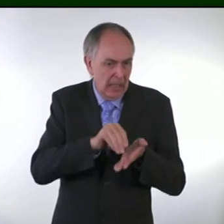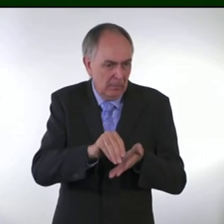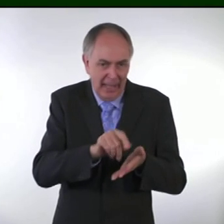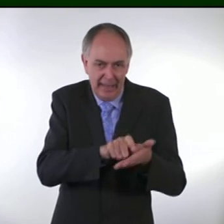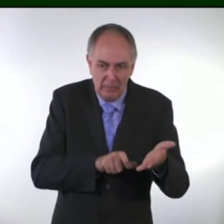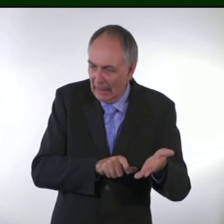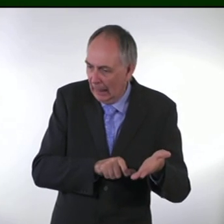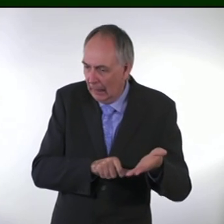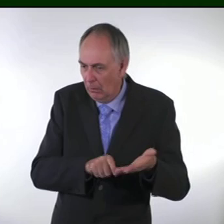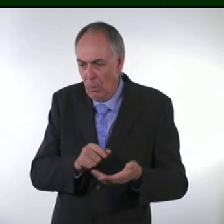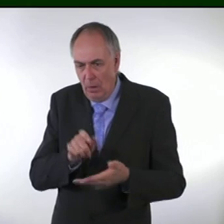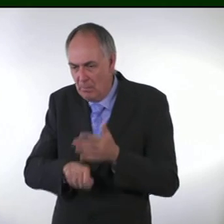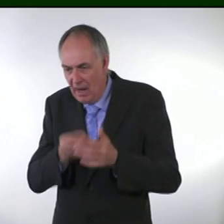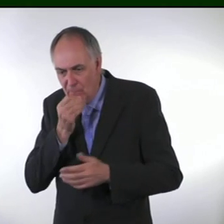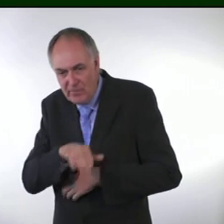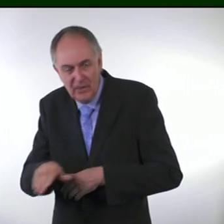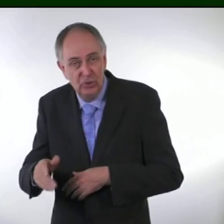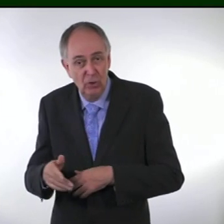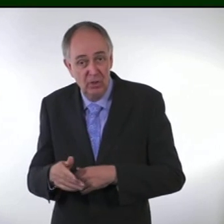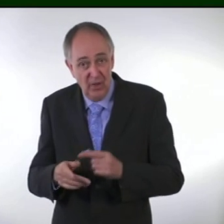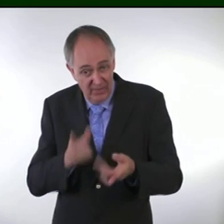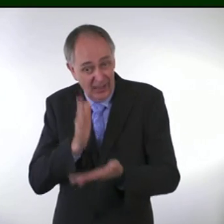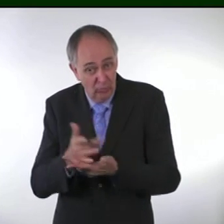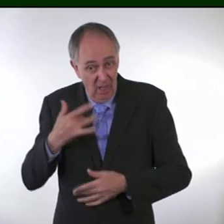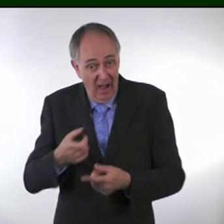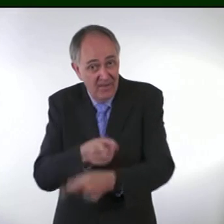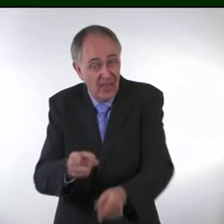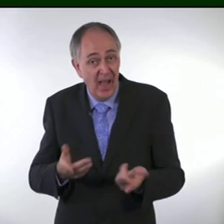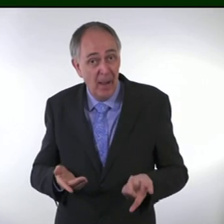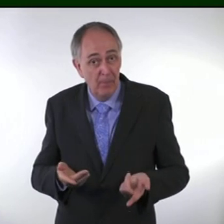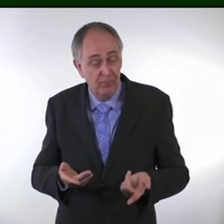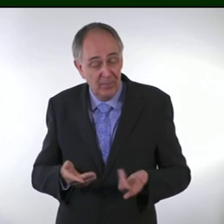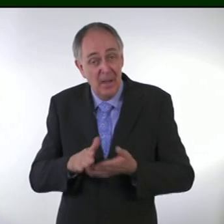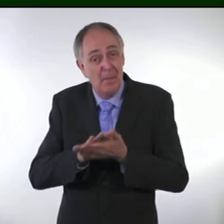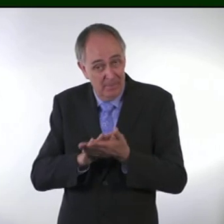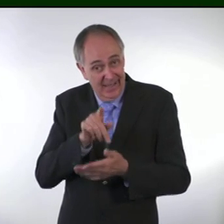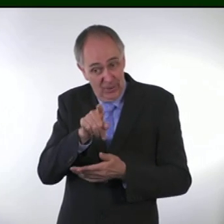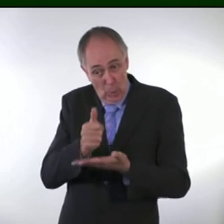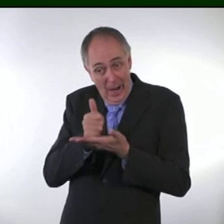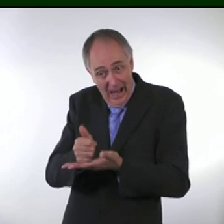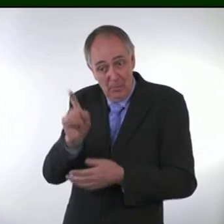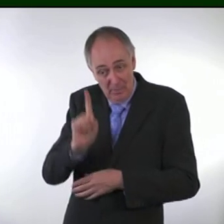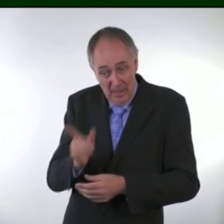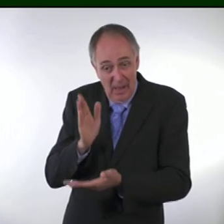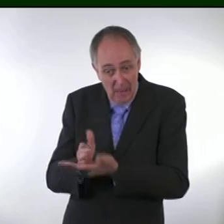That is the harsh reality, Prime Minister. This is a question of helping people survive.